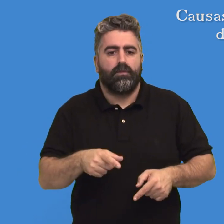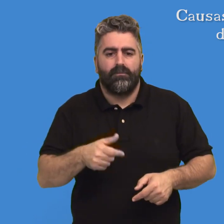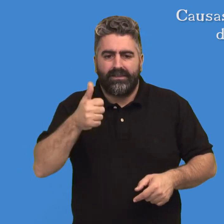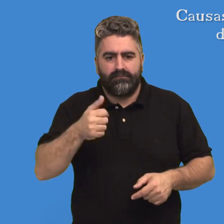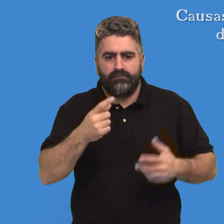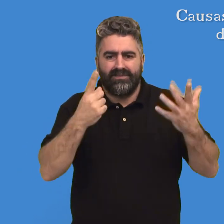más cantidad